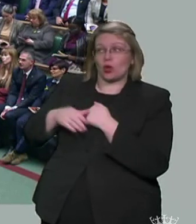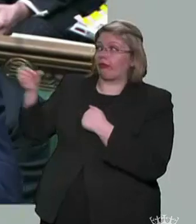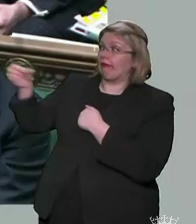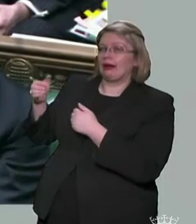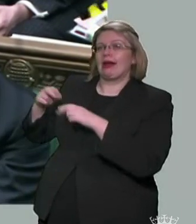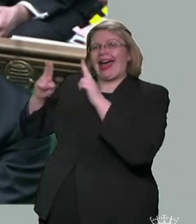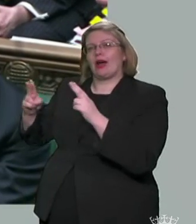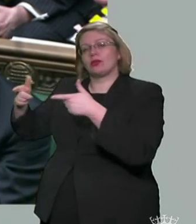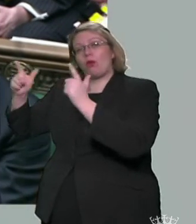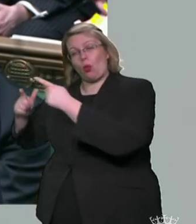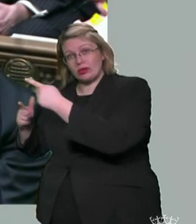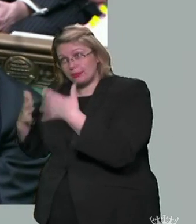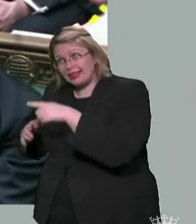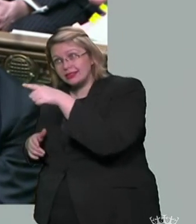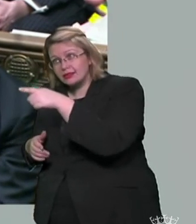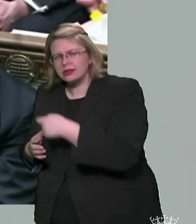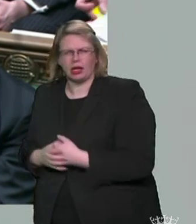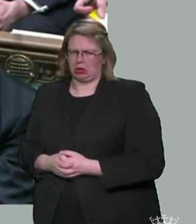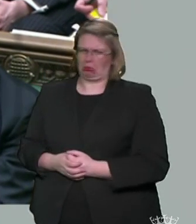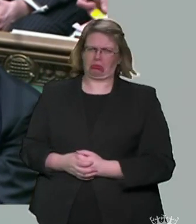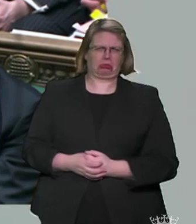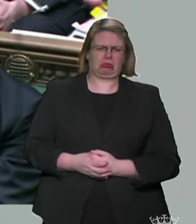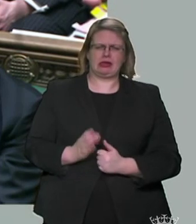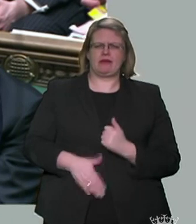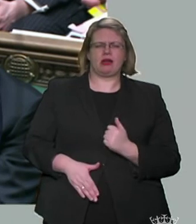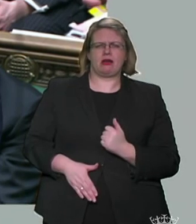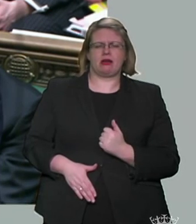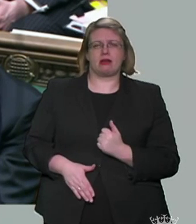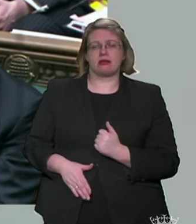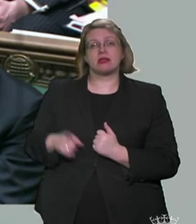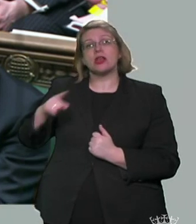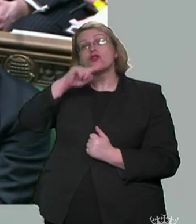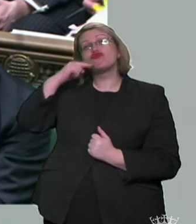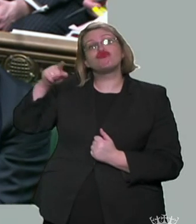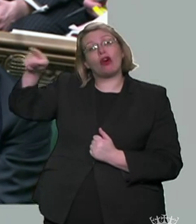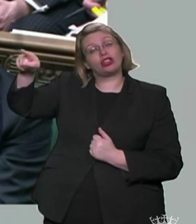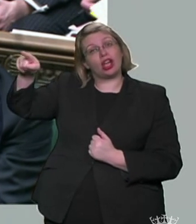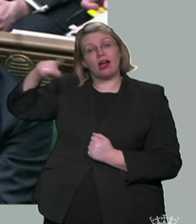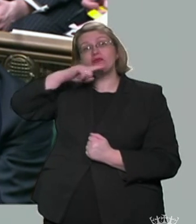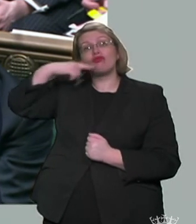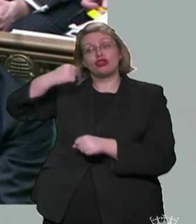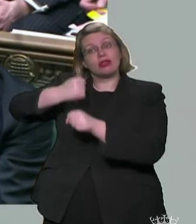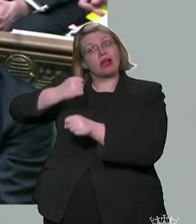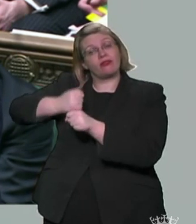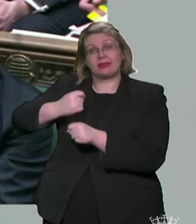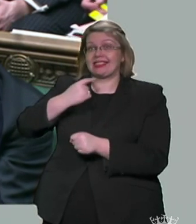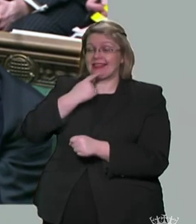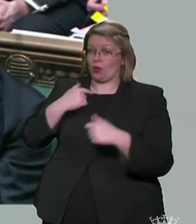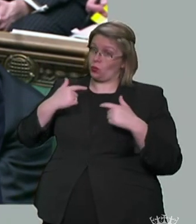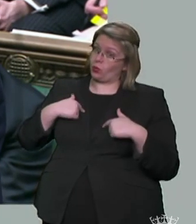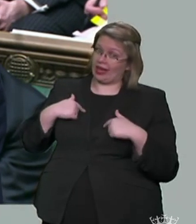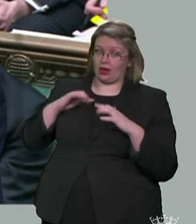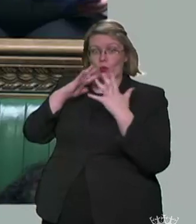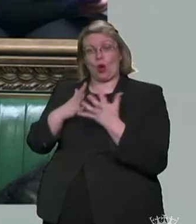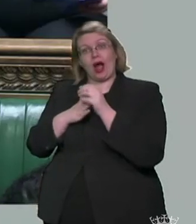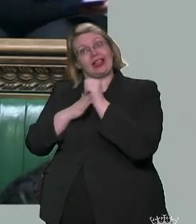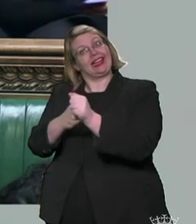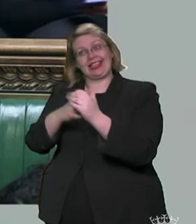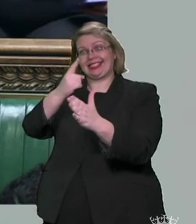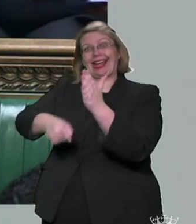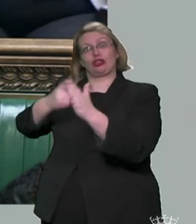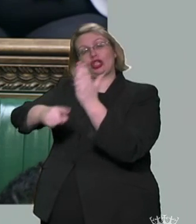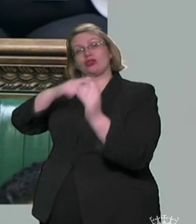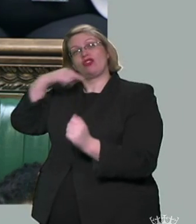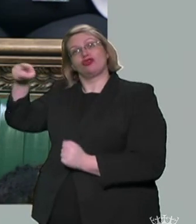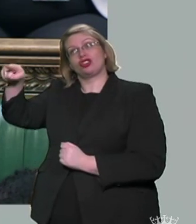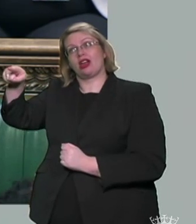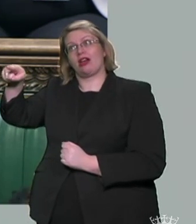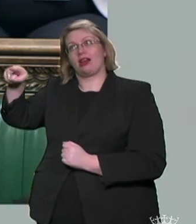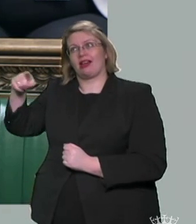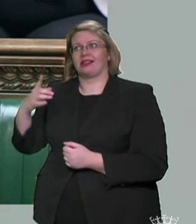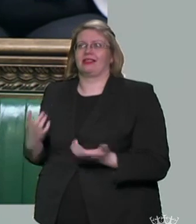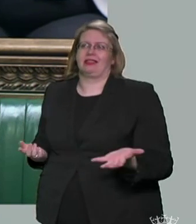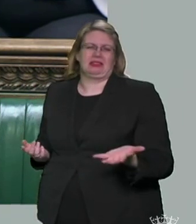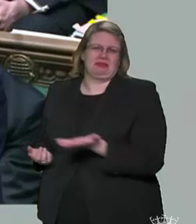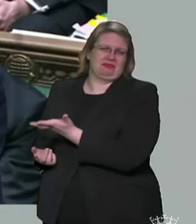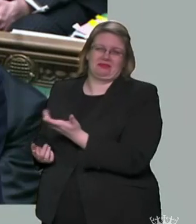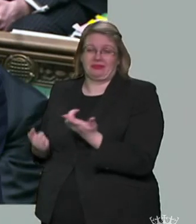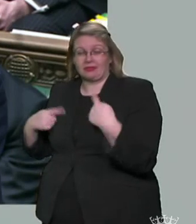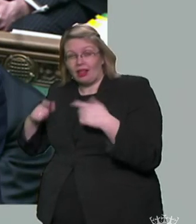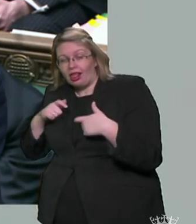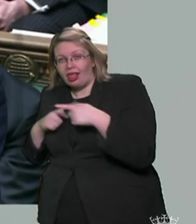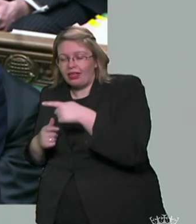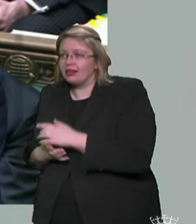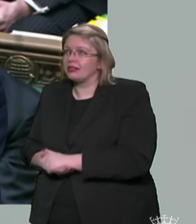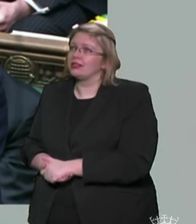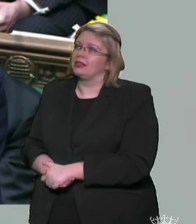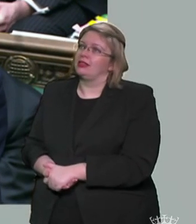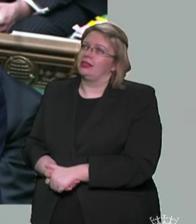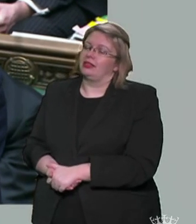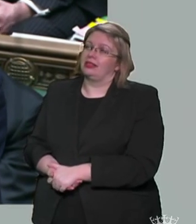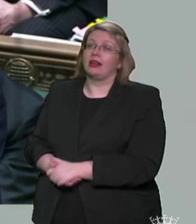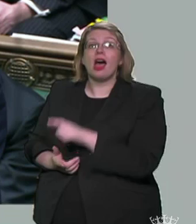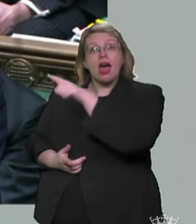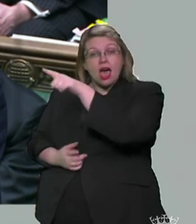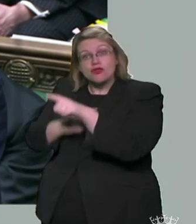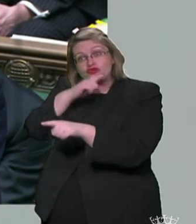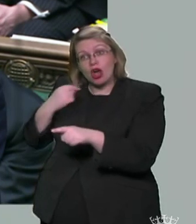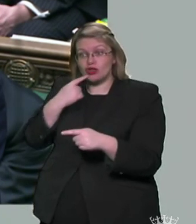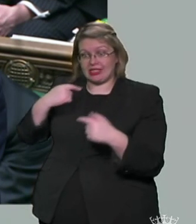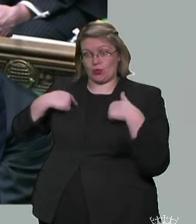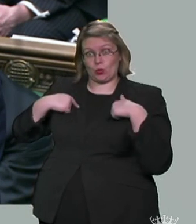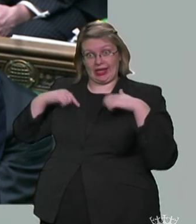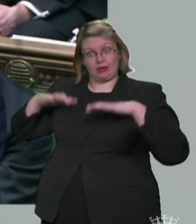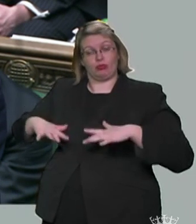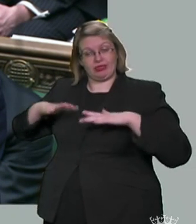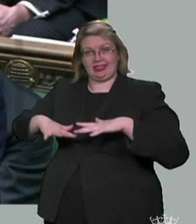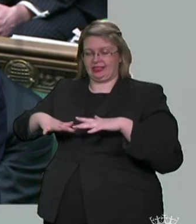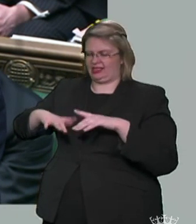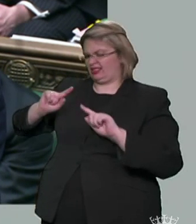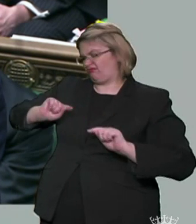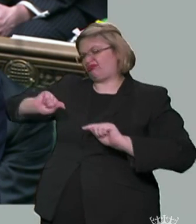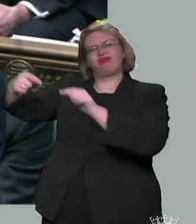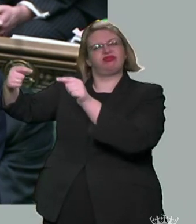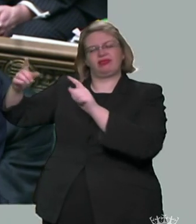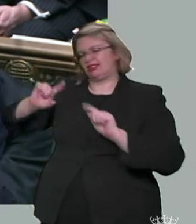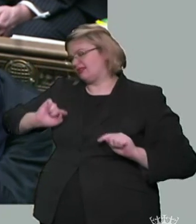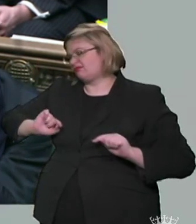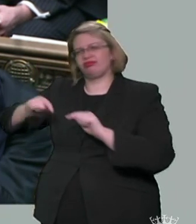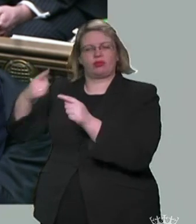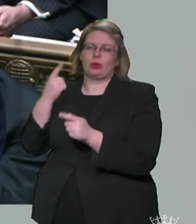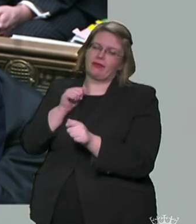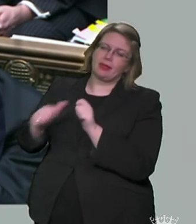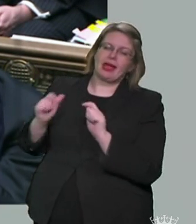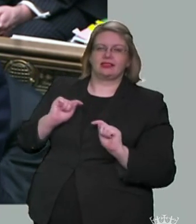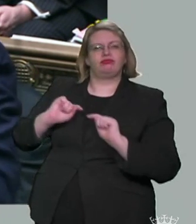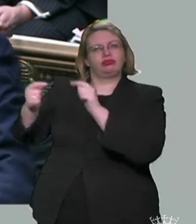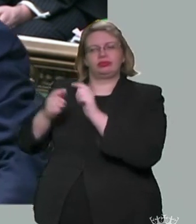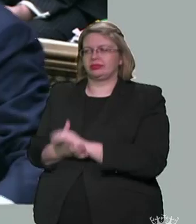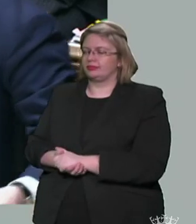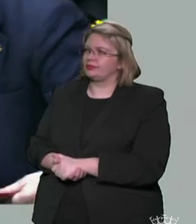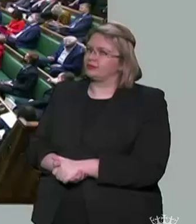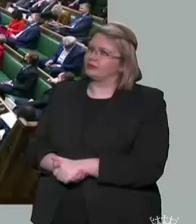No, and actually the Kremlin has singled out the UK for being in the lead on global sanctions— Yes it has, and in leading the world in defiance of the odious war that Putin is leading in Ukraine.